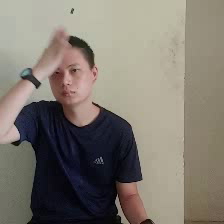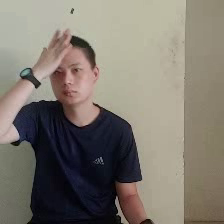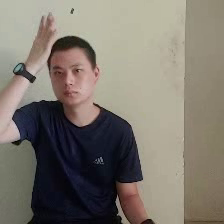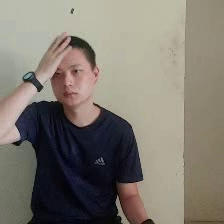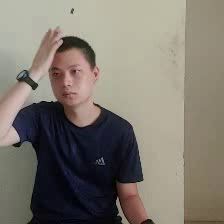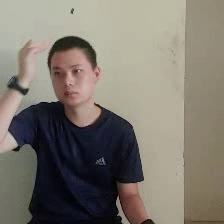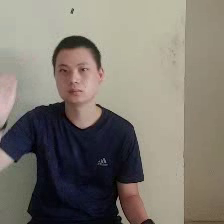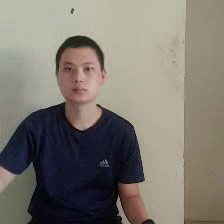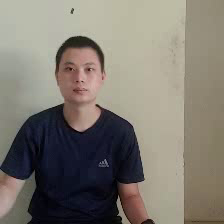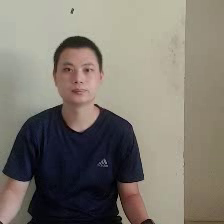Biết